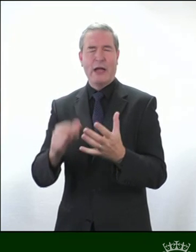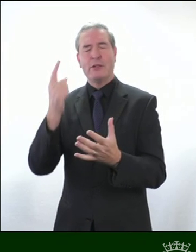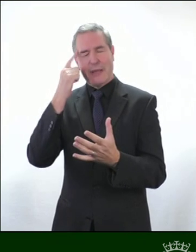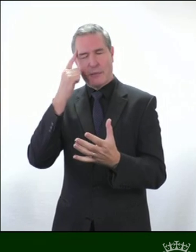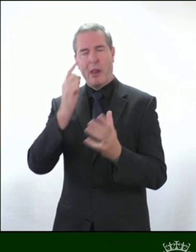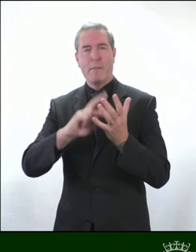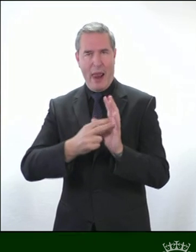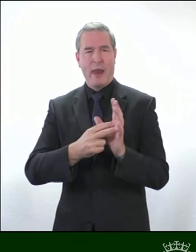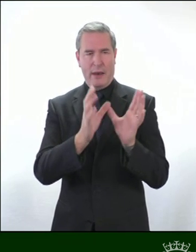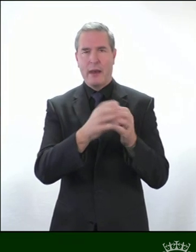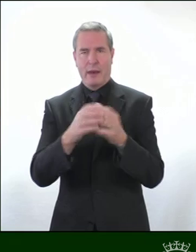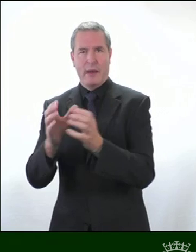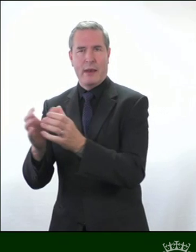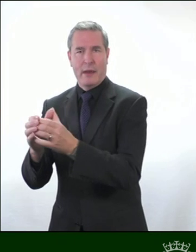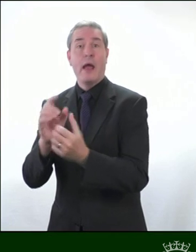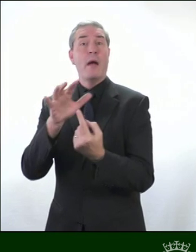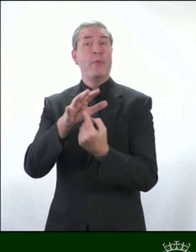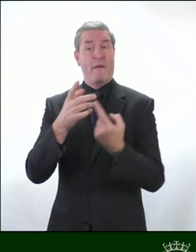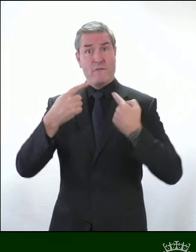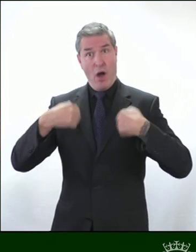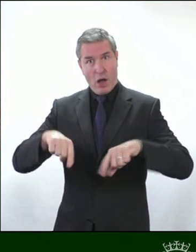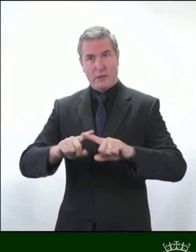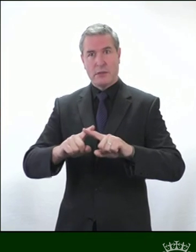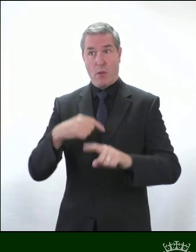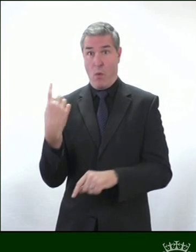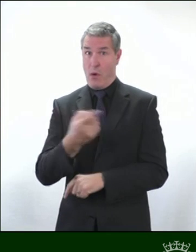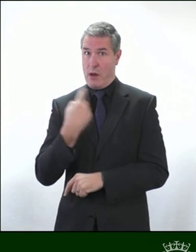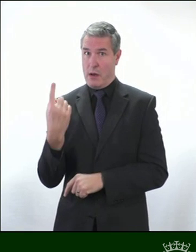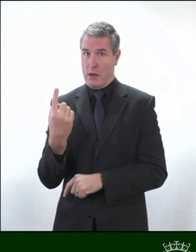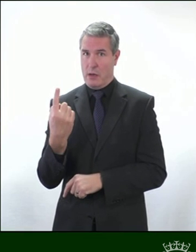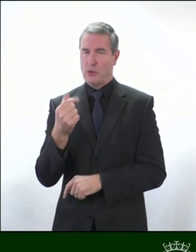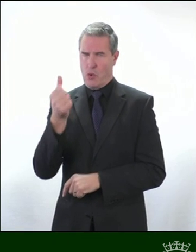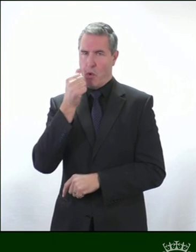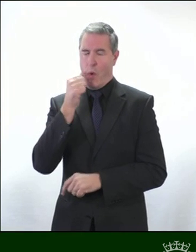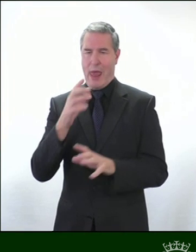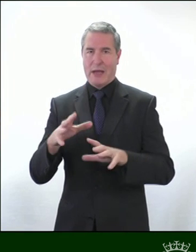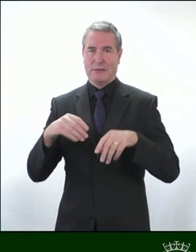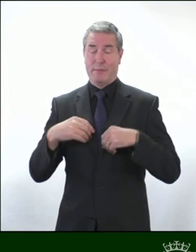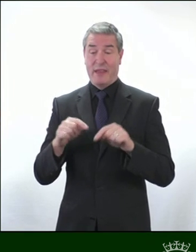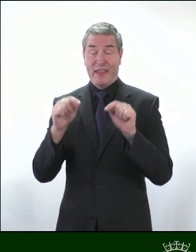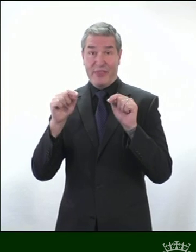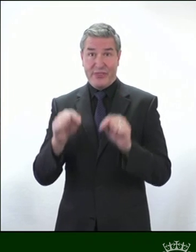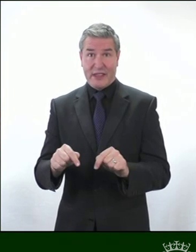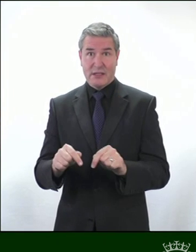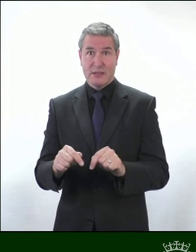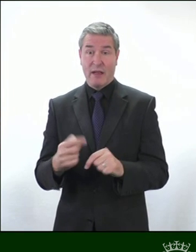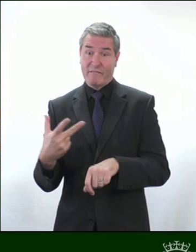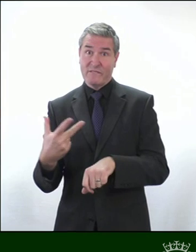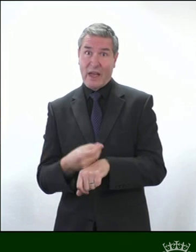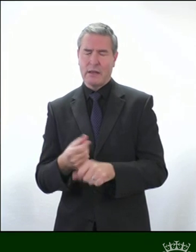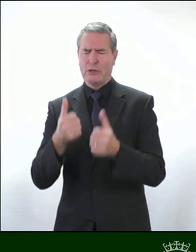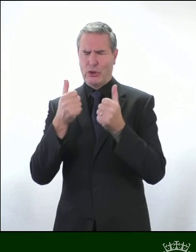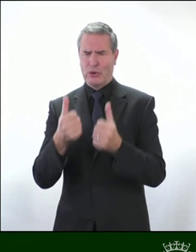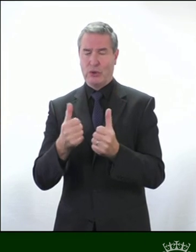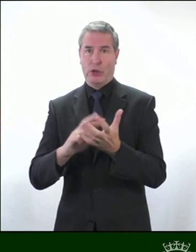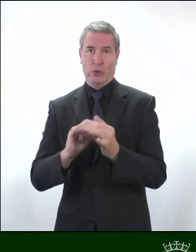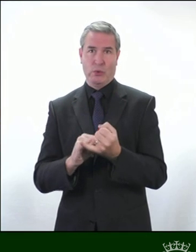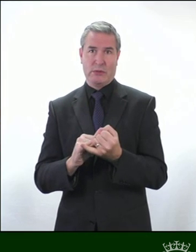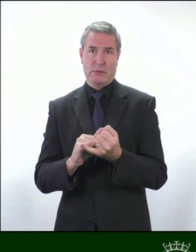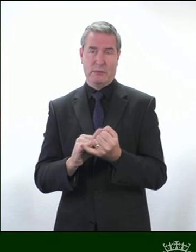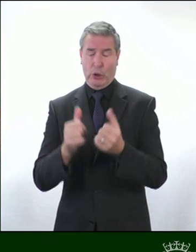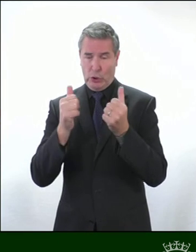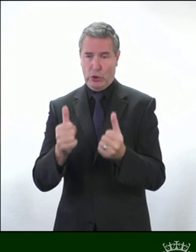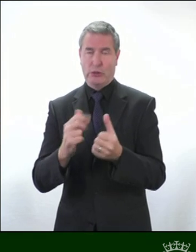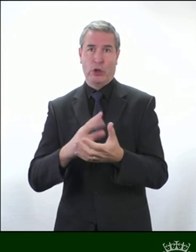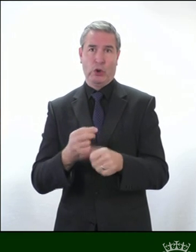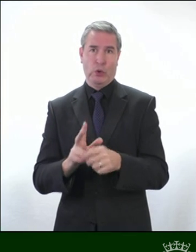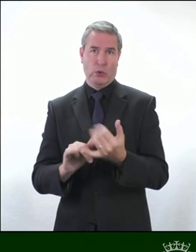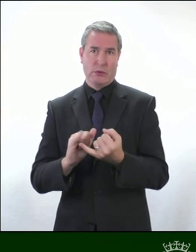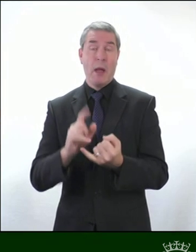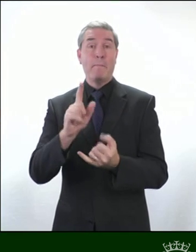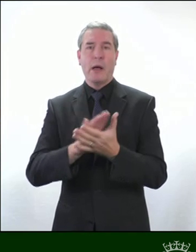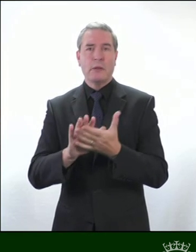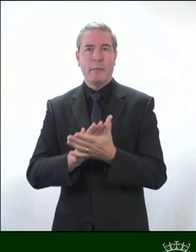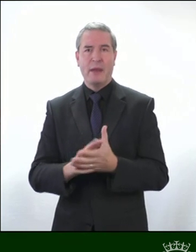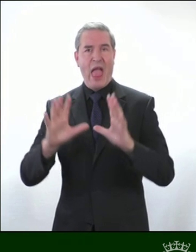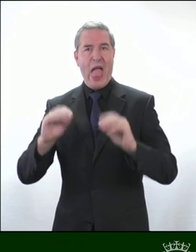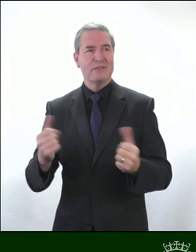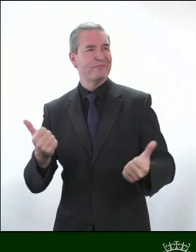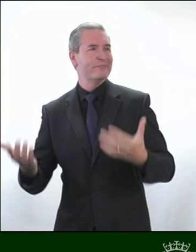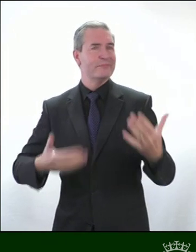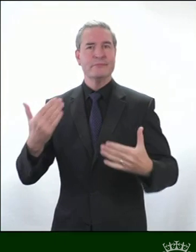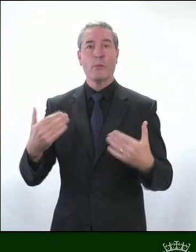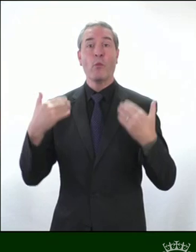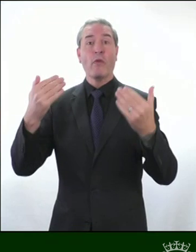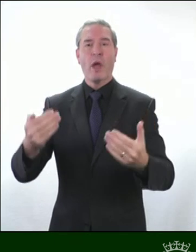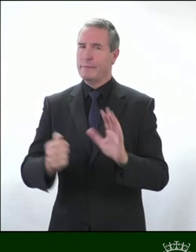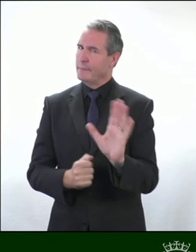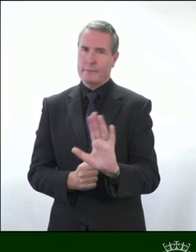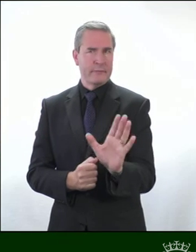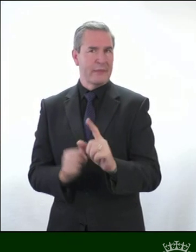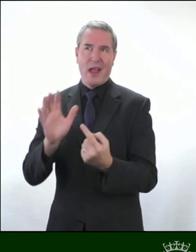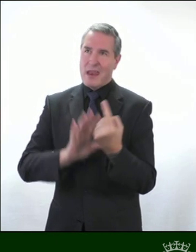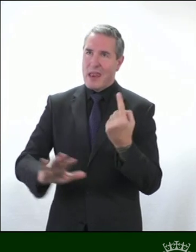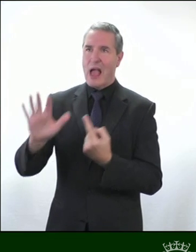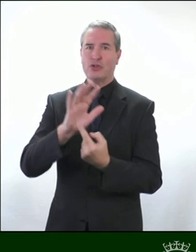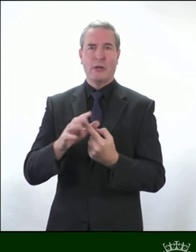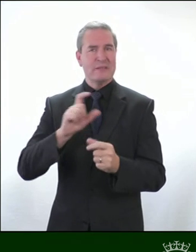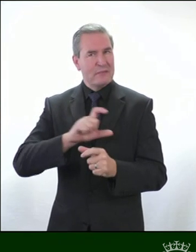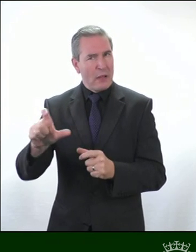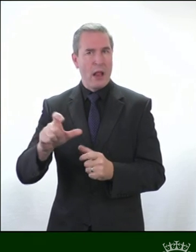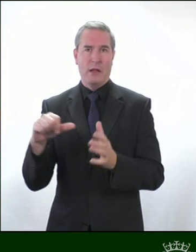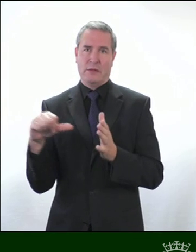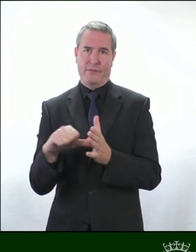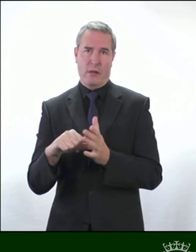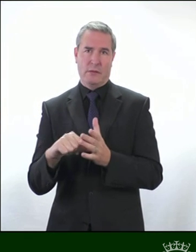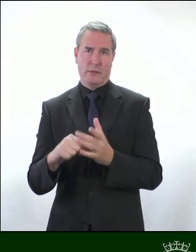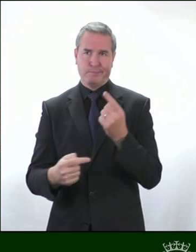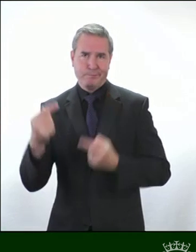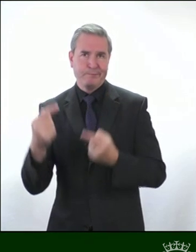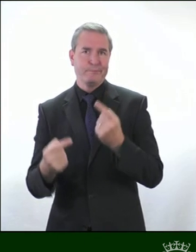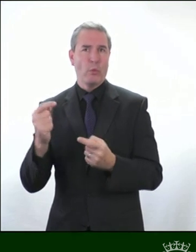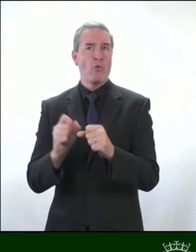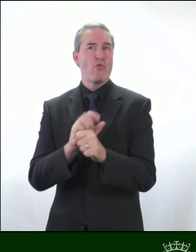It is important at this stage for us all to recognise that this is unquestionably good news—it is very, very good news—but it is by no means the end of the story; it is not the end of our national struggle against coronavirus.